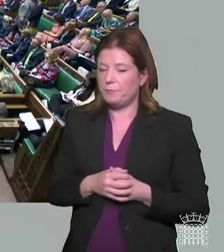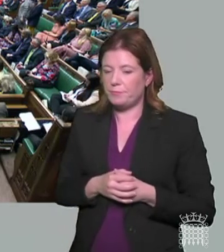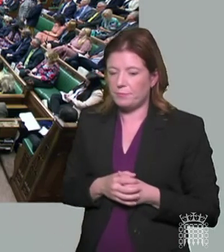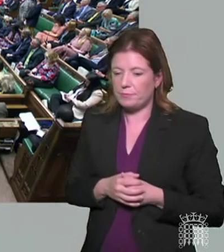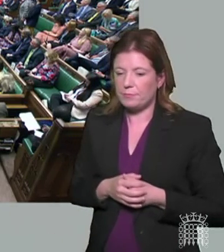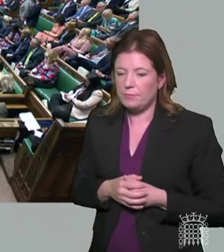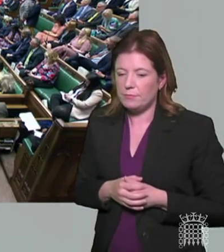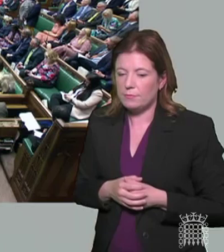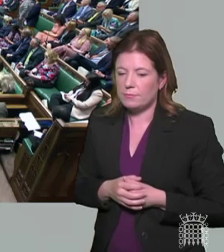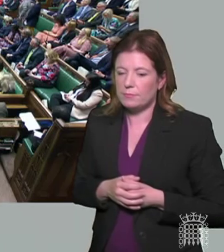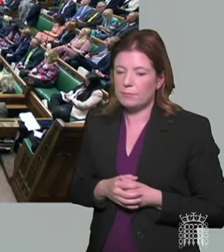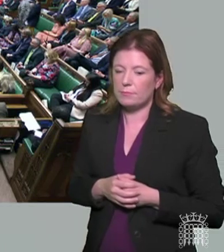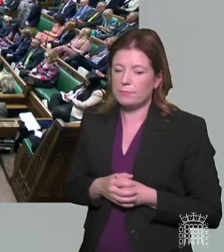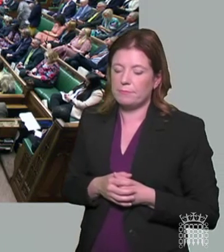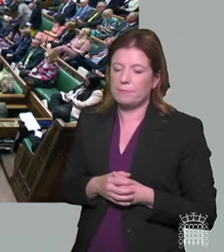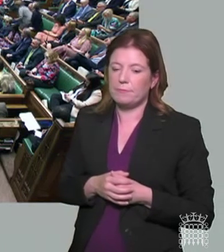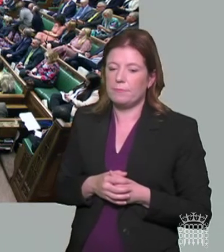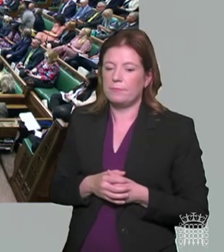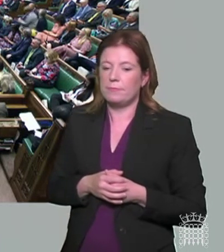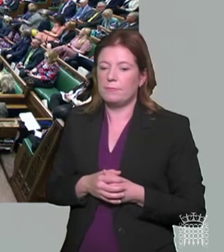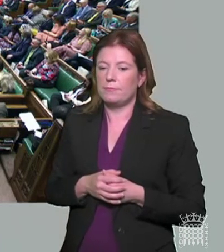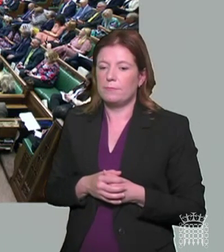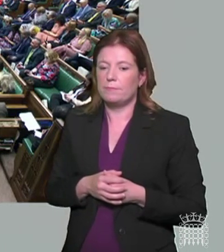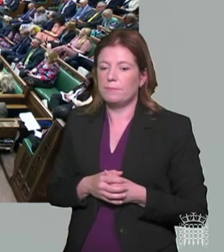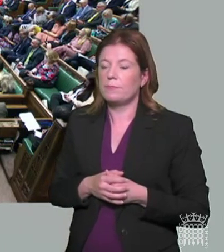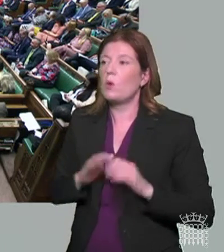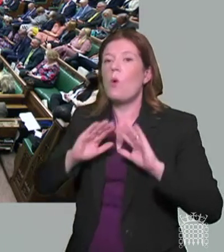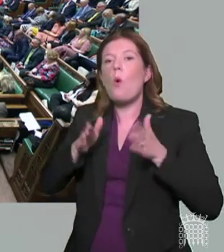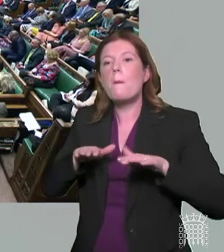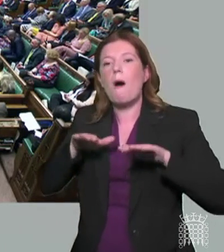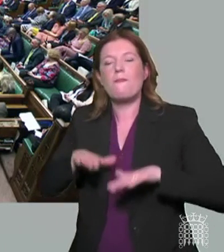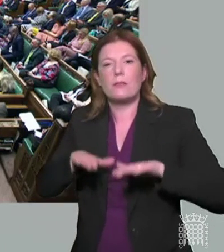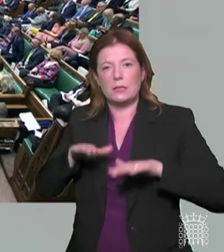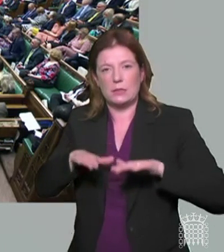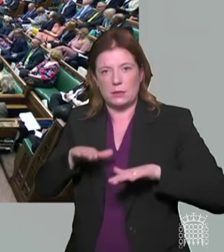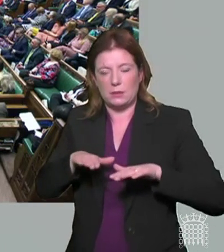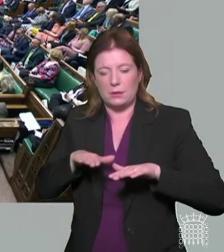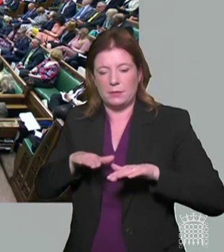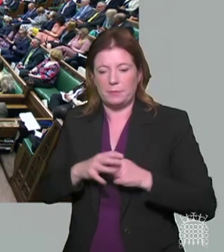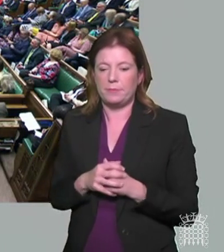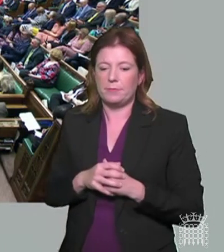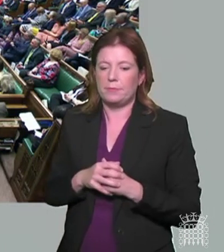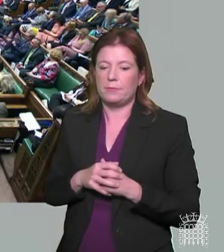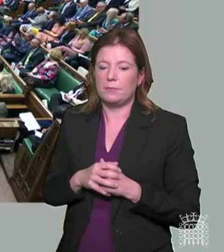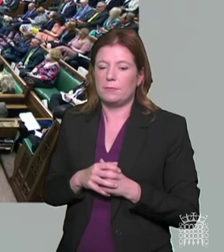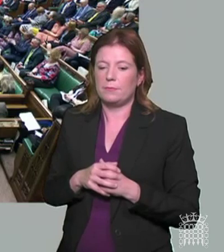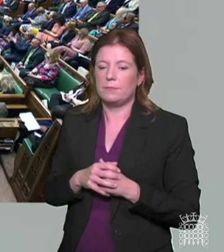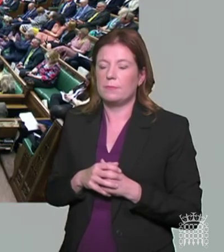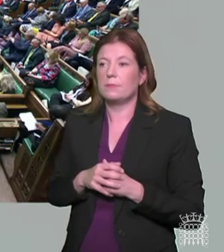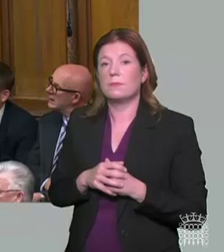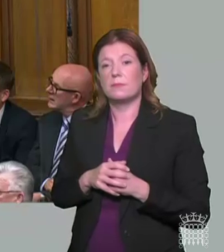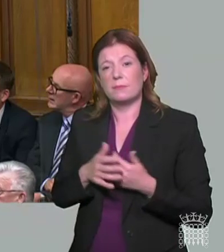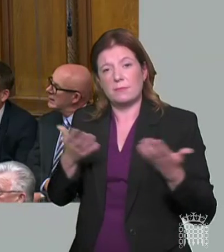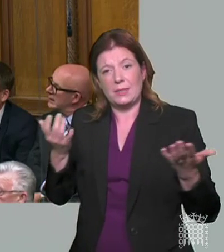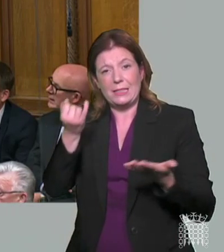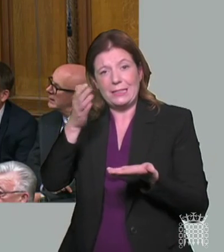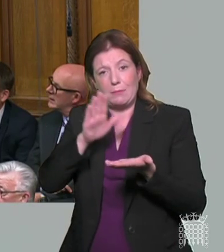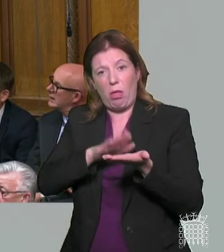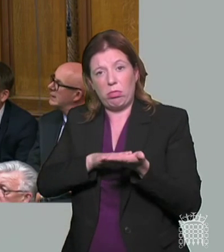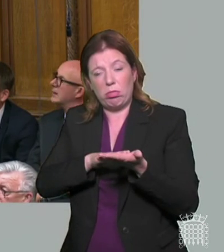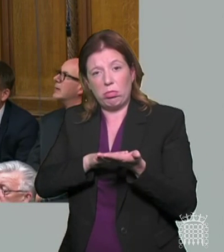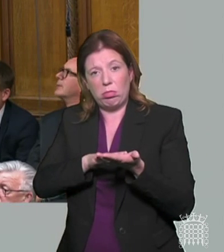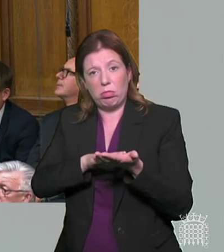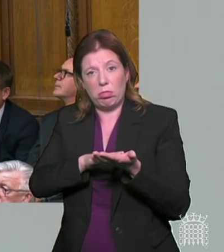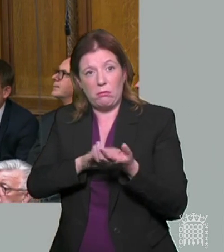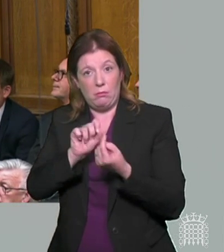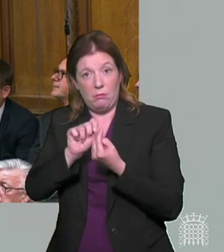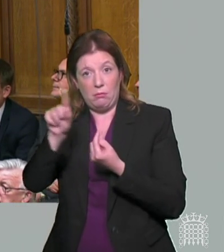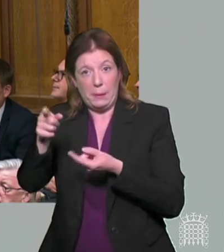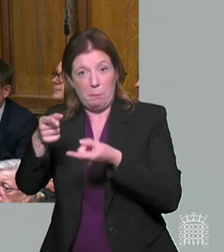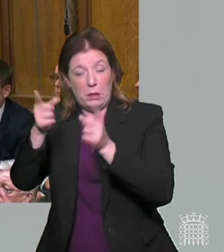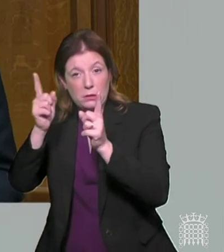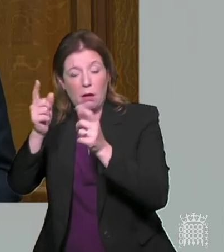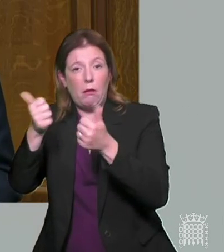The Home Office, the Department of Health and Social Care and others now regularly take six months to respond to letters to Ministers.